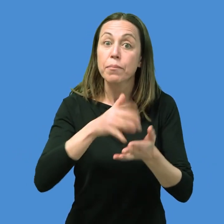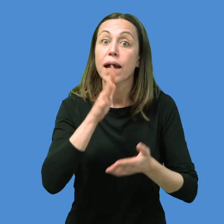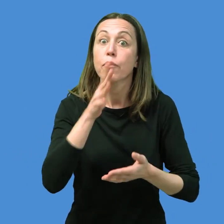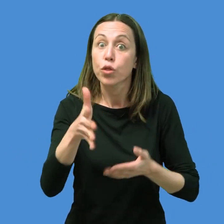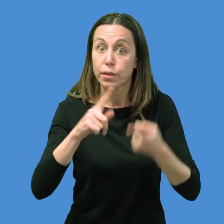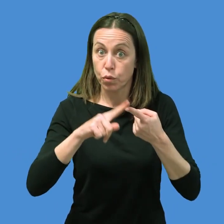motivo